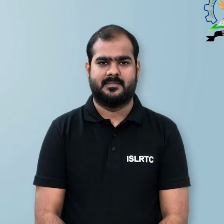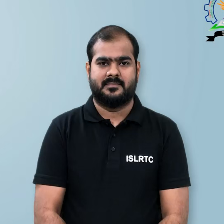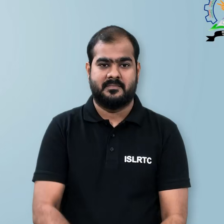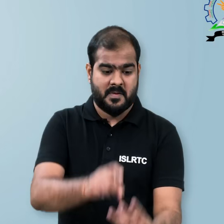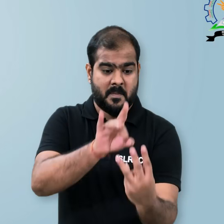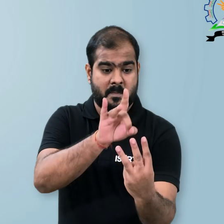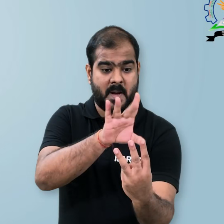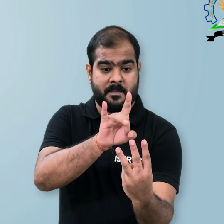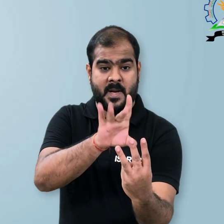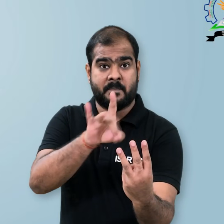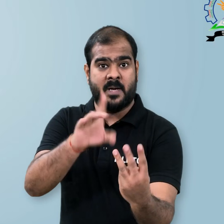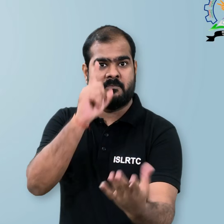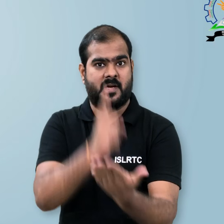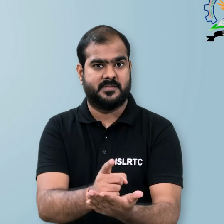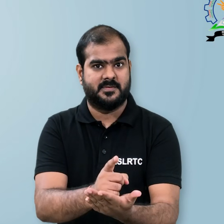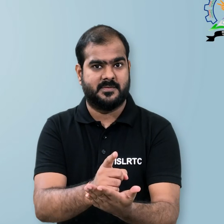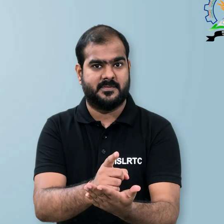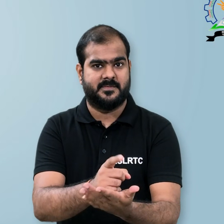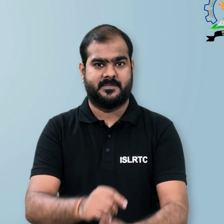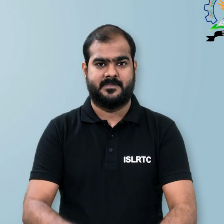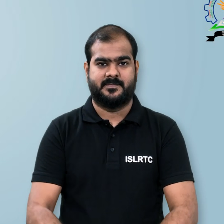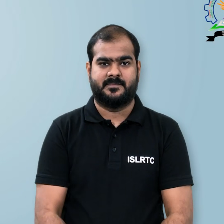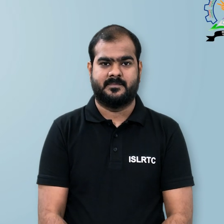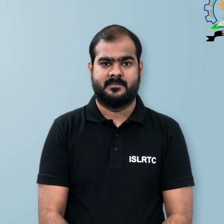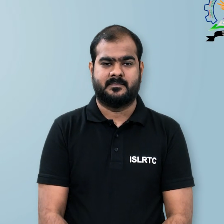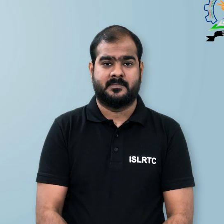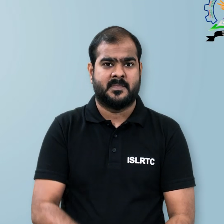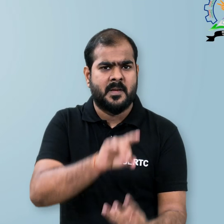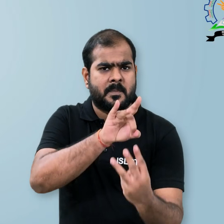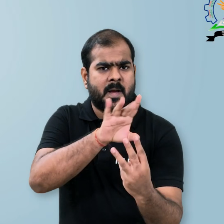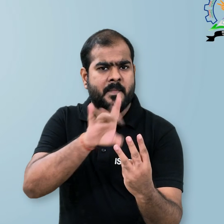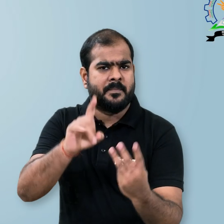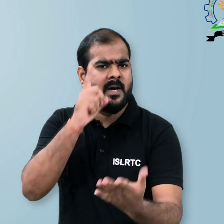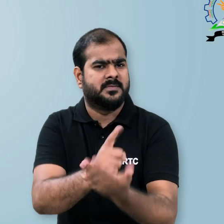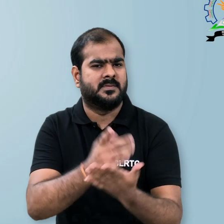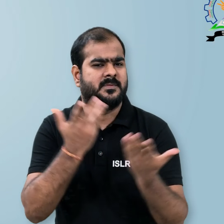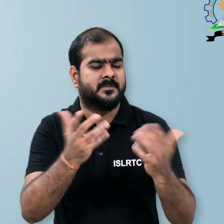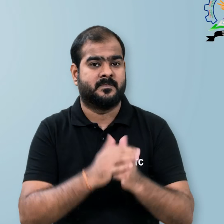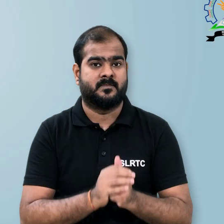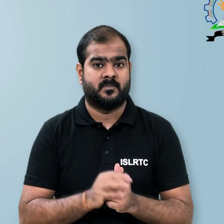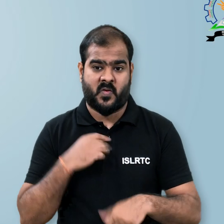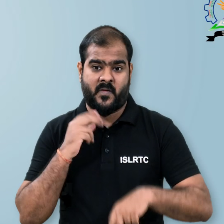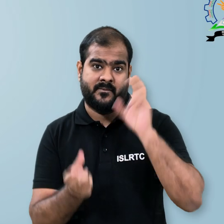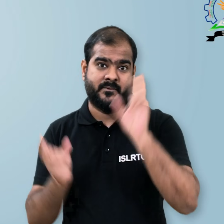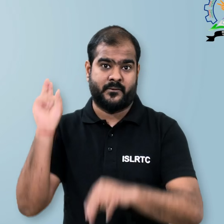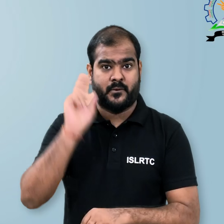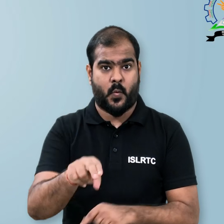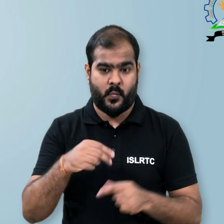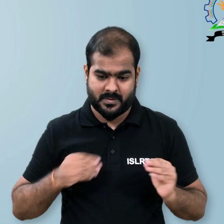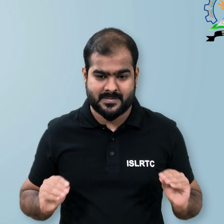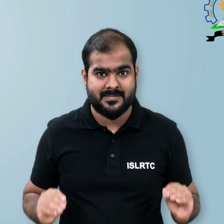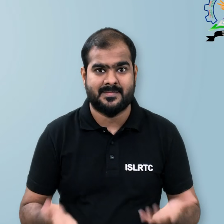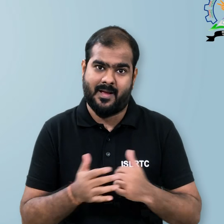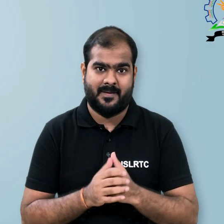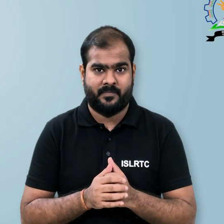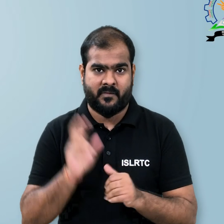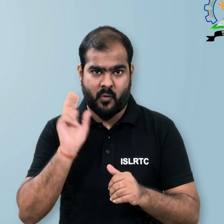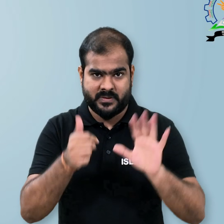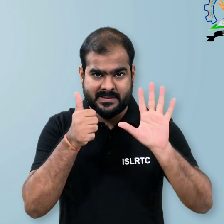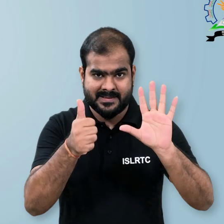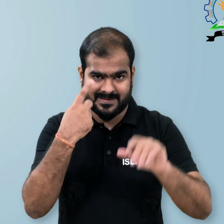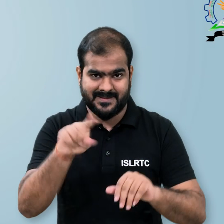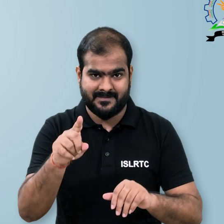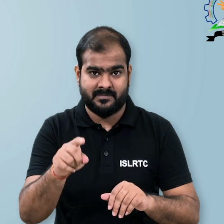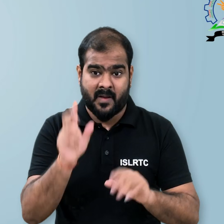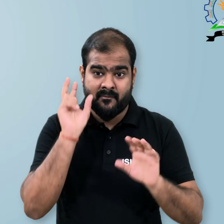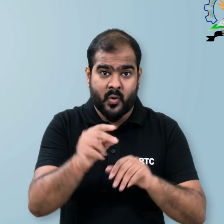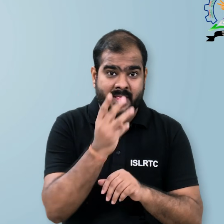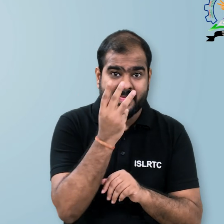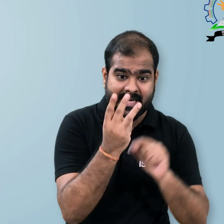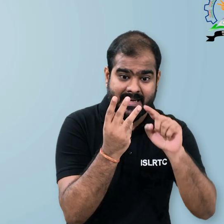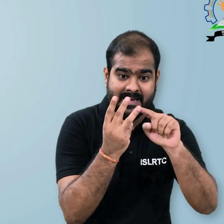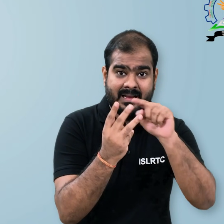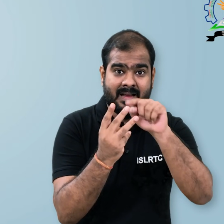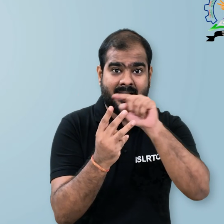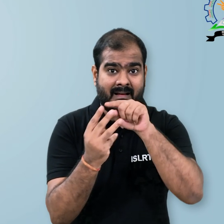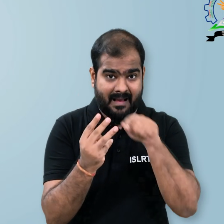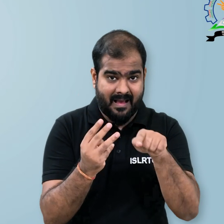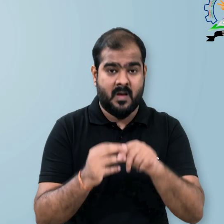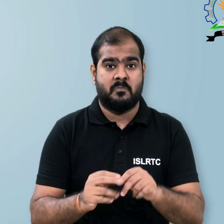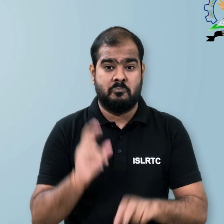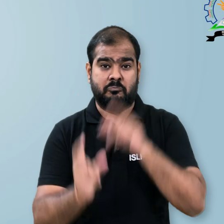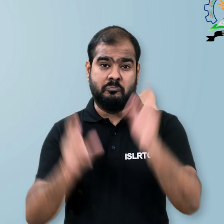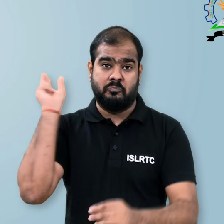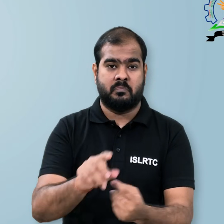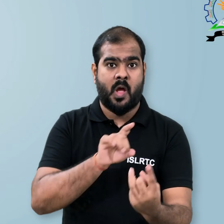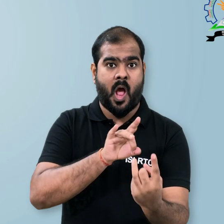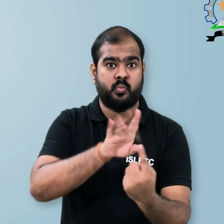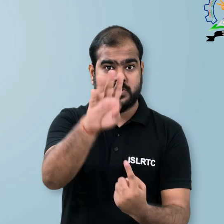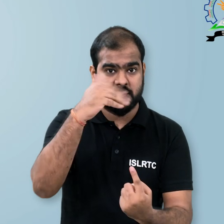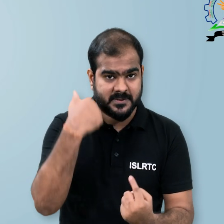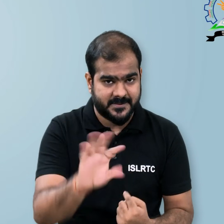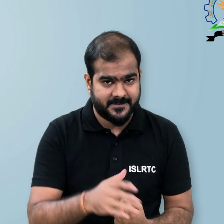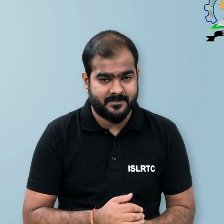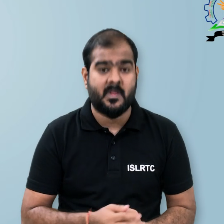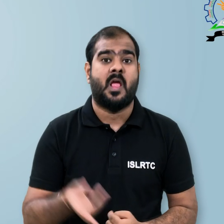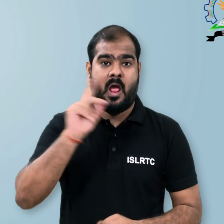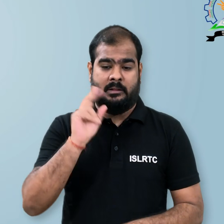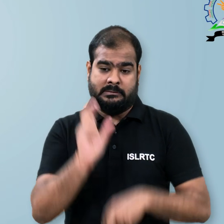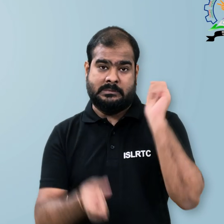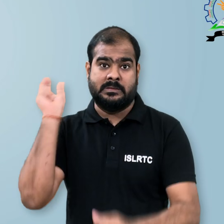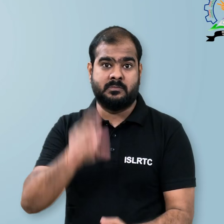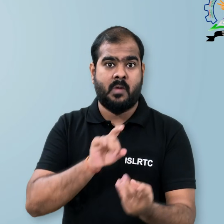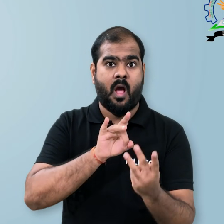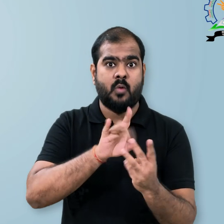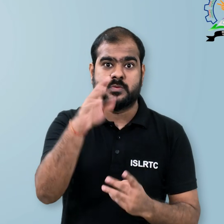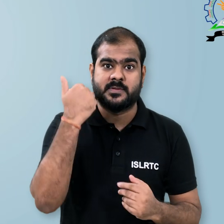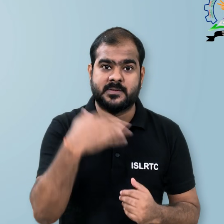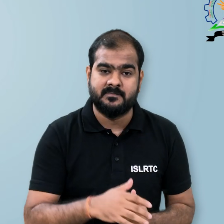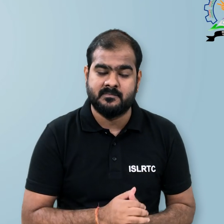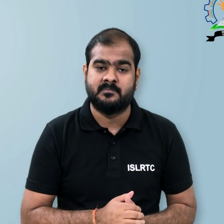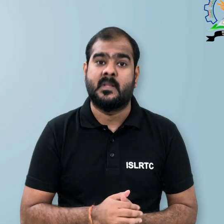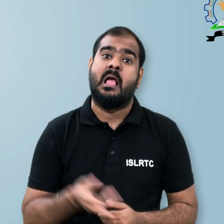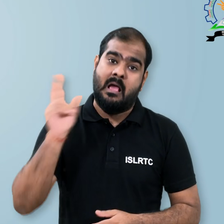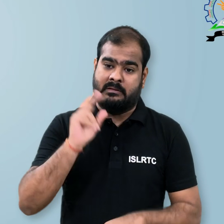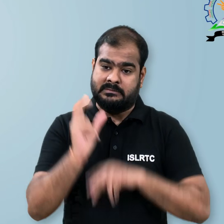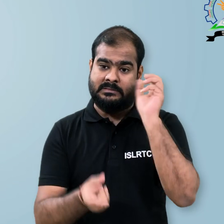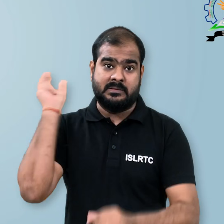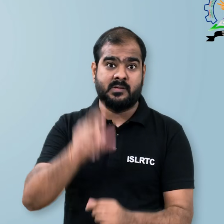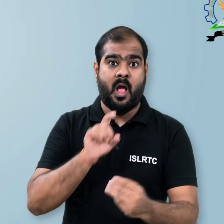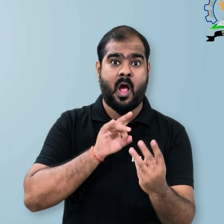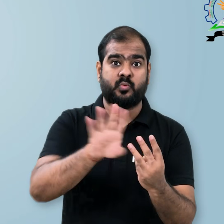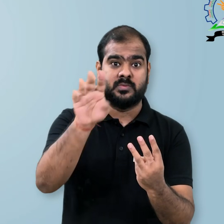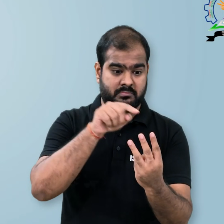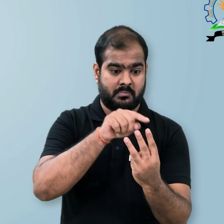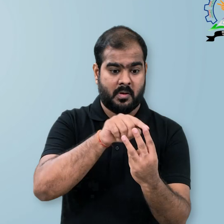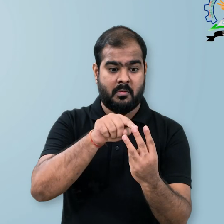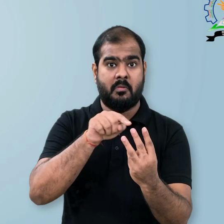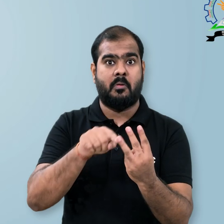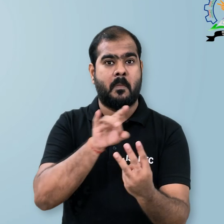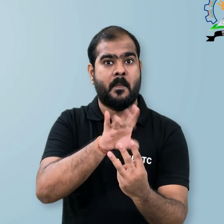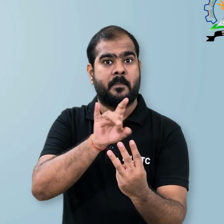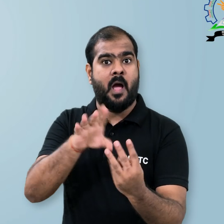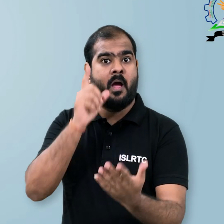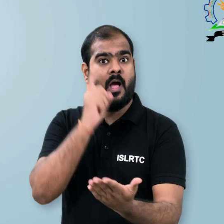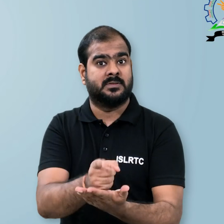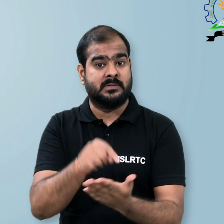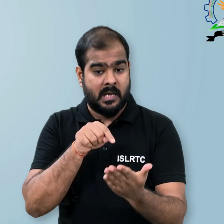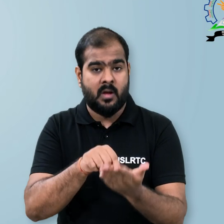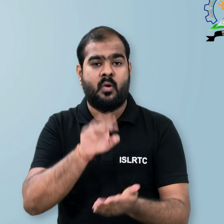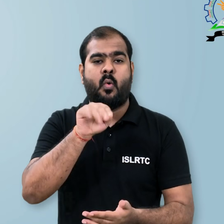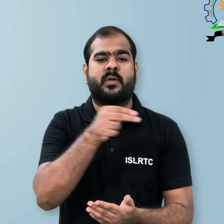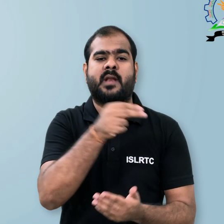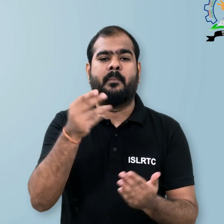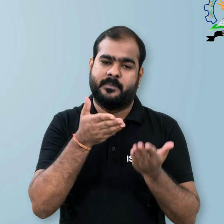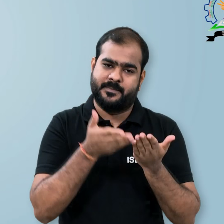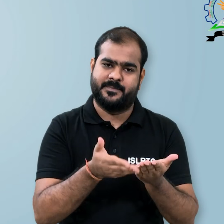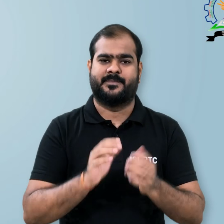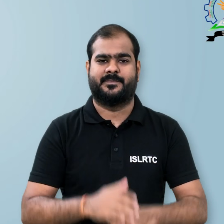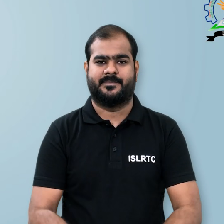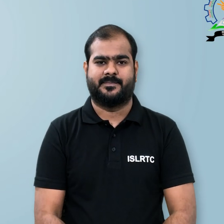Hattrick A bowler taking three wickets with consecutive deliveries.